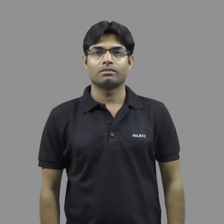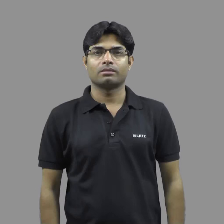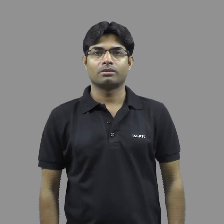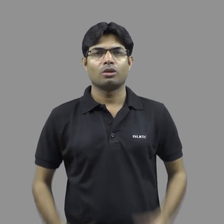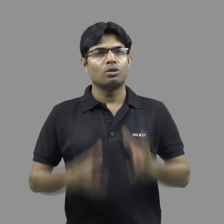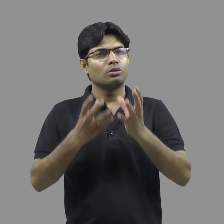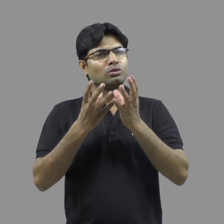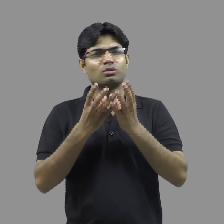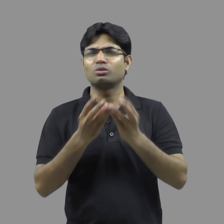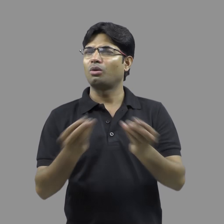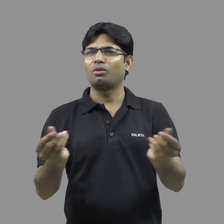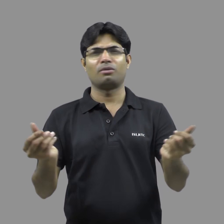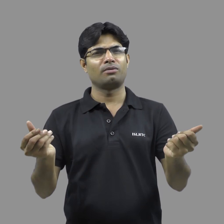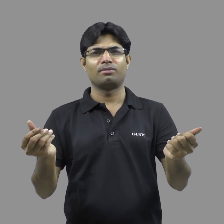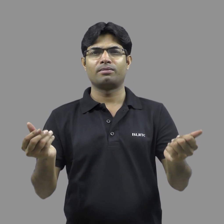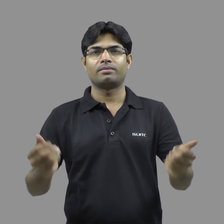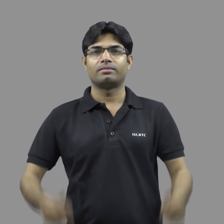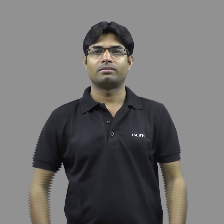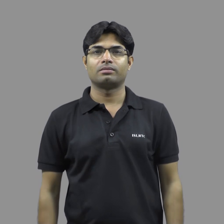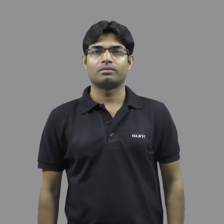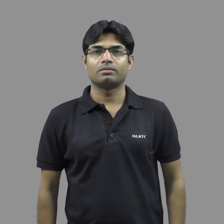Solve